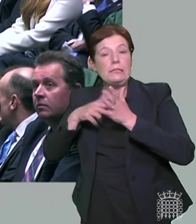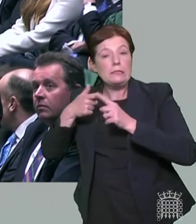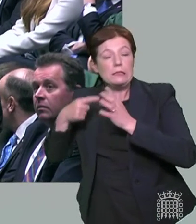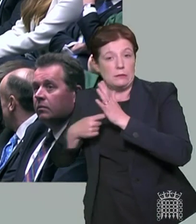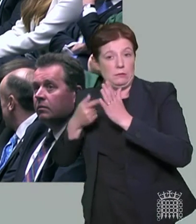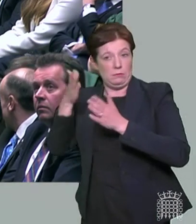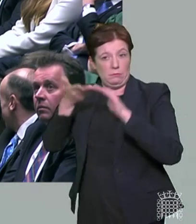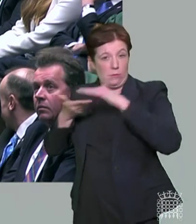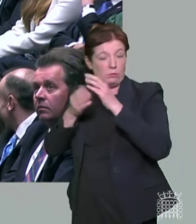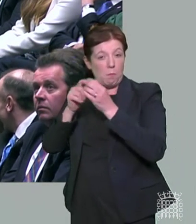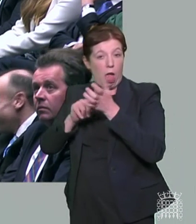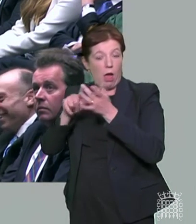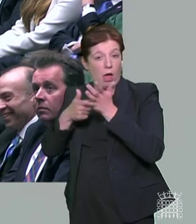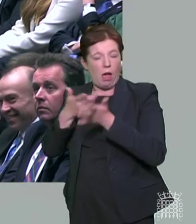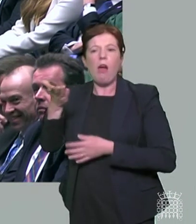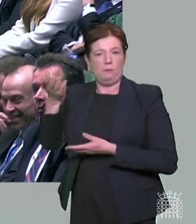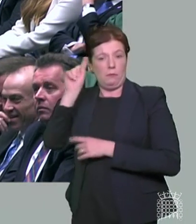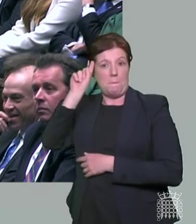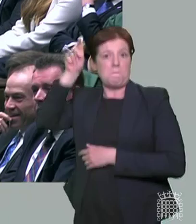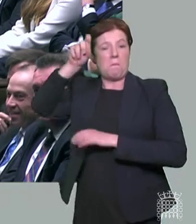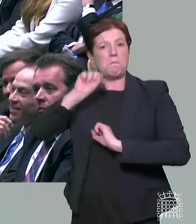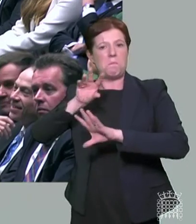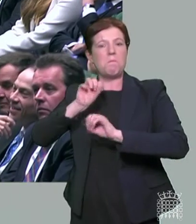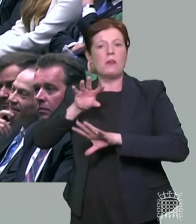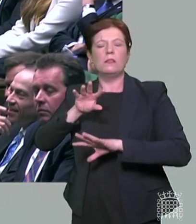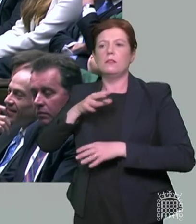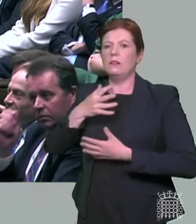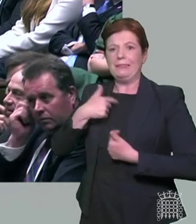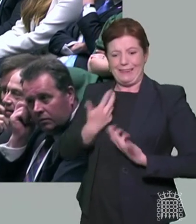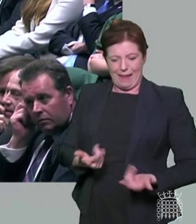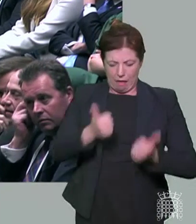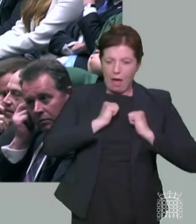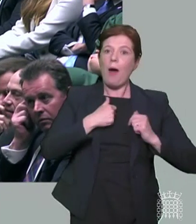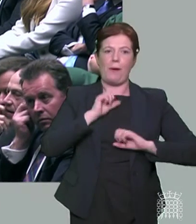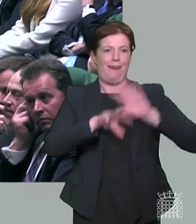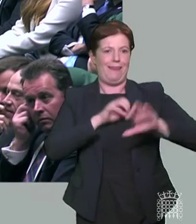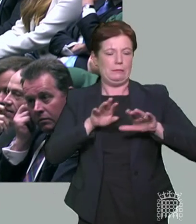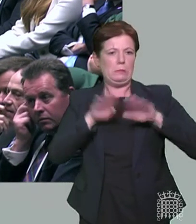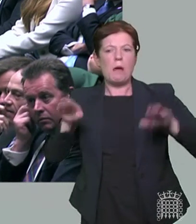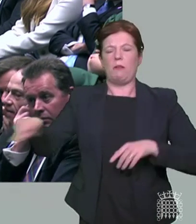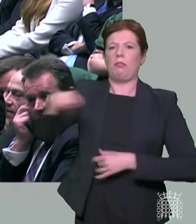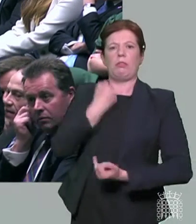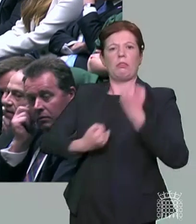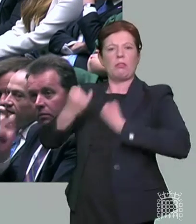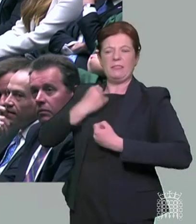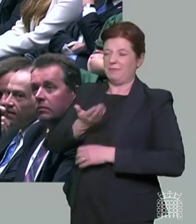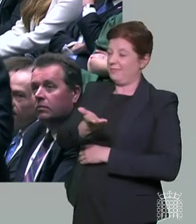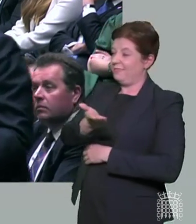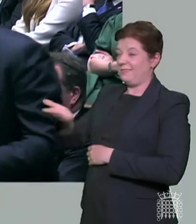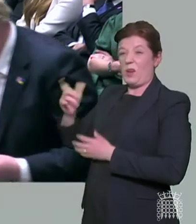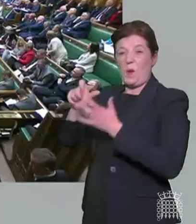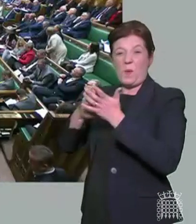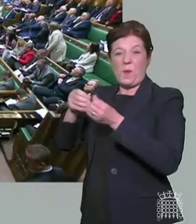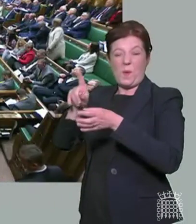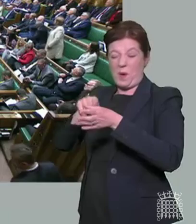It is now attacked in the most ludicrous terms by the current Labour Opposition, who are obviously, as I just said, Corbynistas in Islington suits.